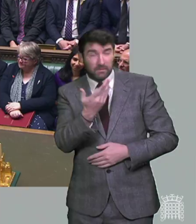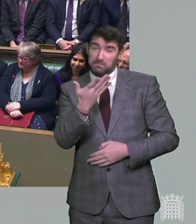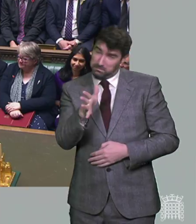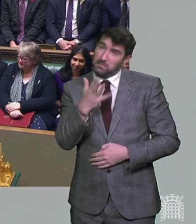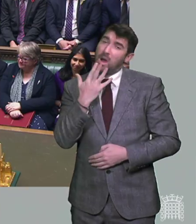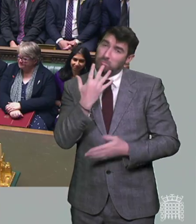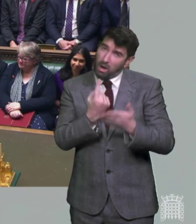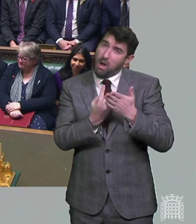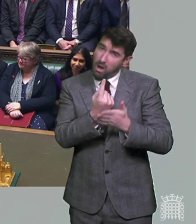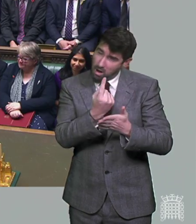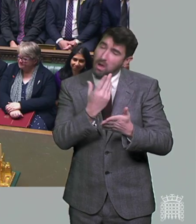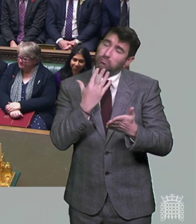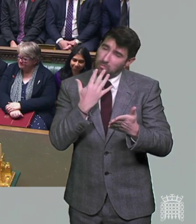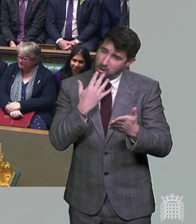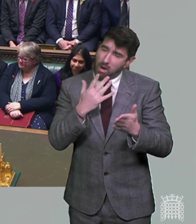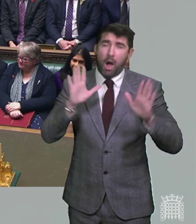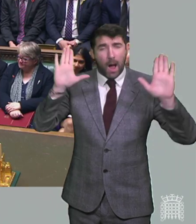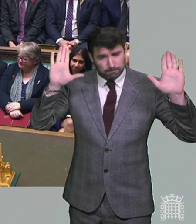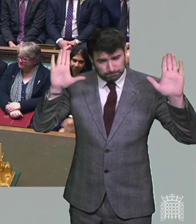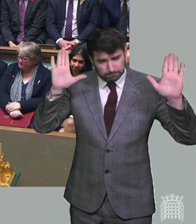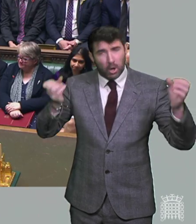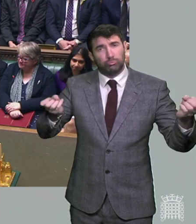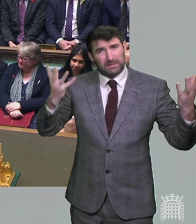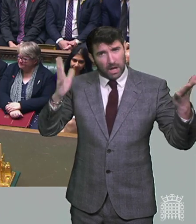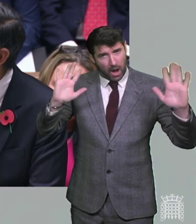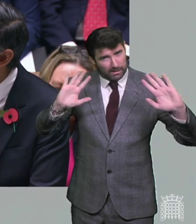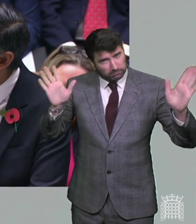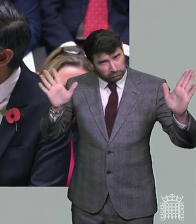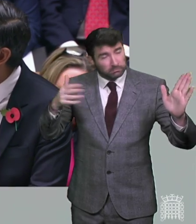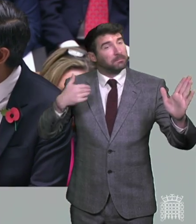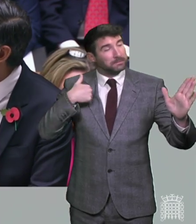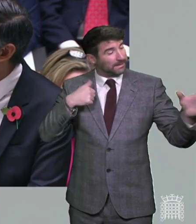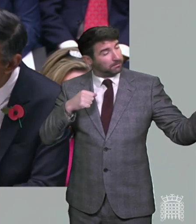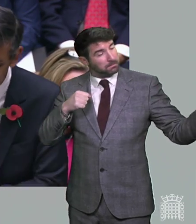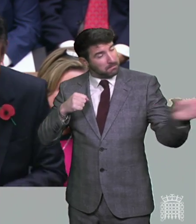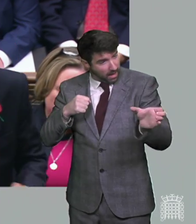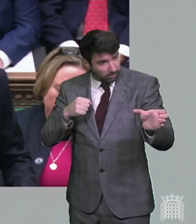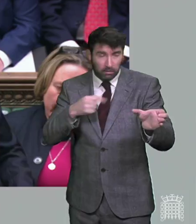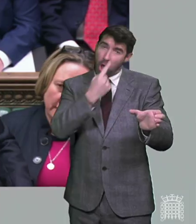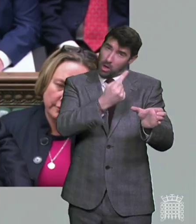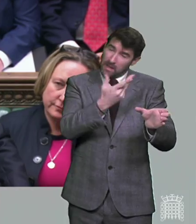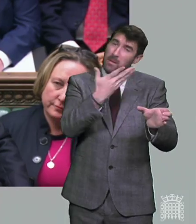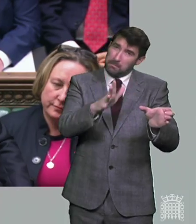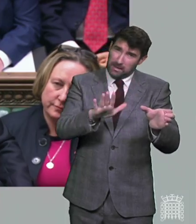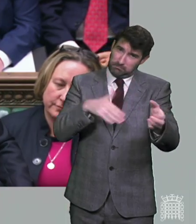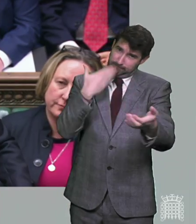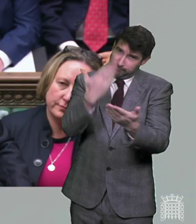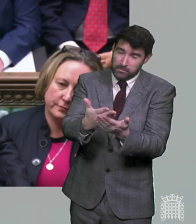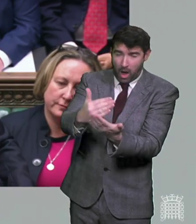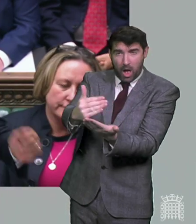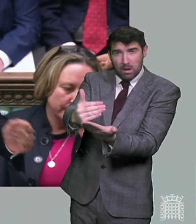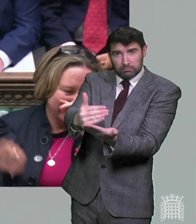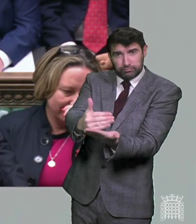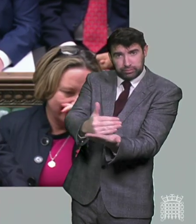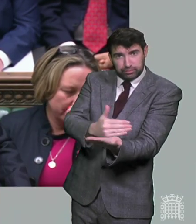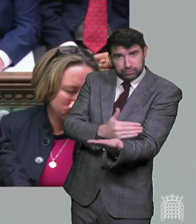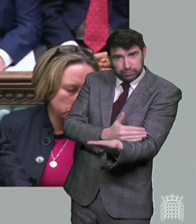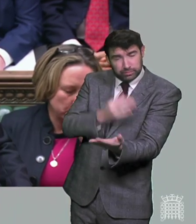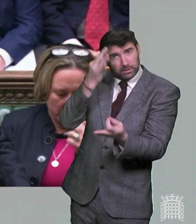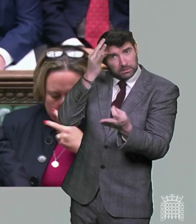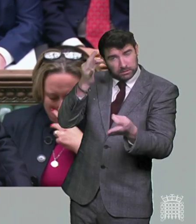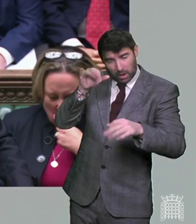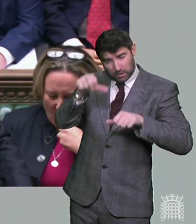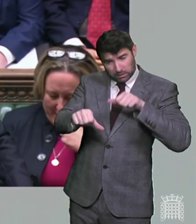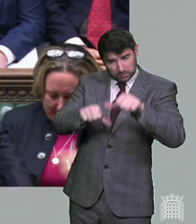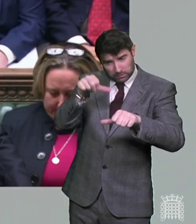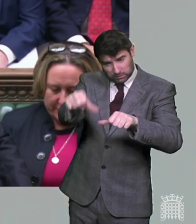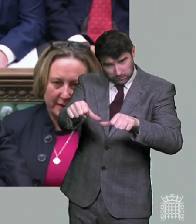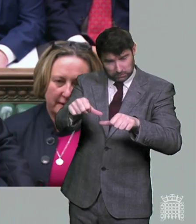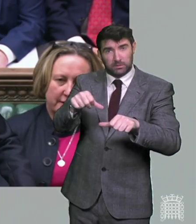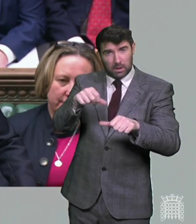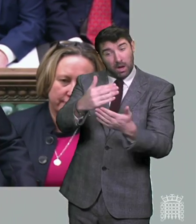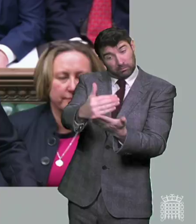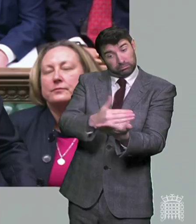She is now getting on with the job: cracking down on crime and defending our borders, something that the Labour party has no interest in supporting.